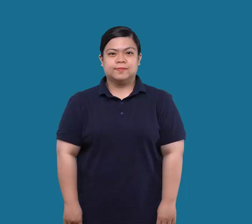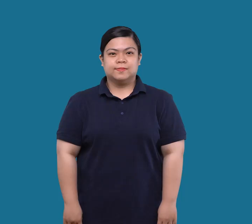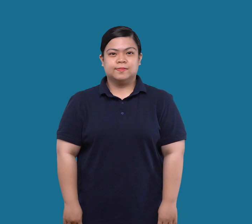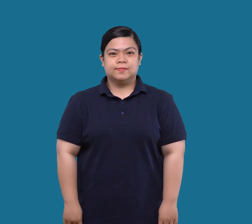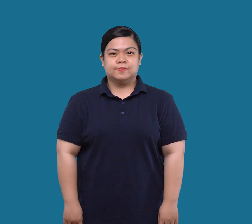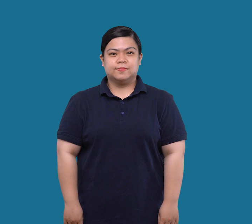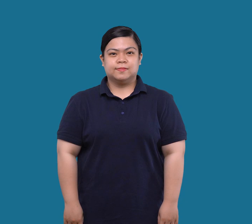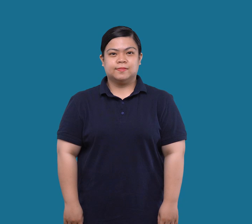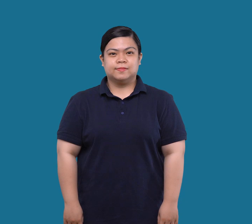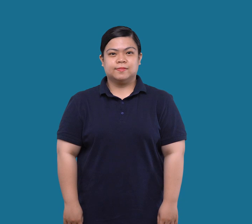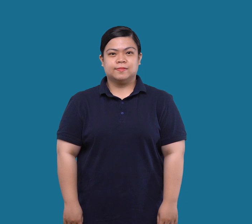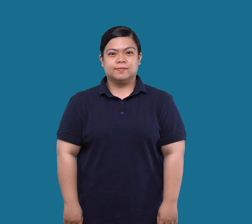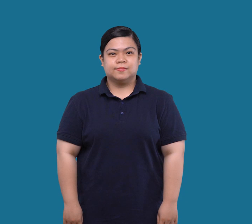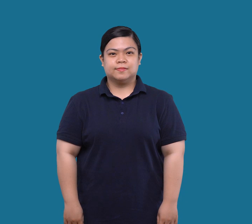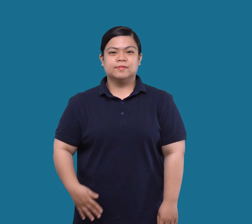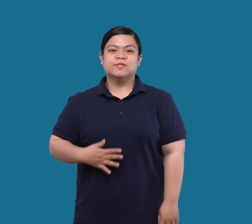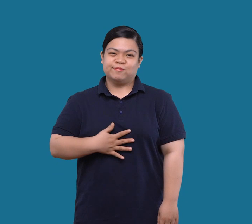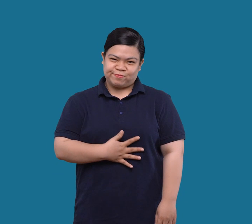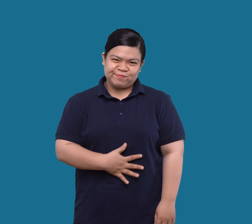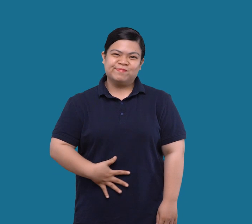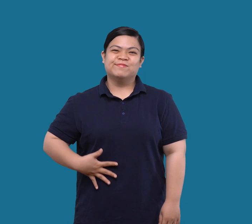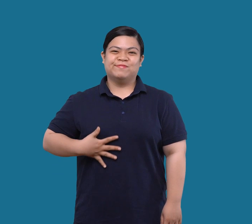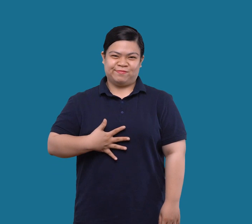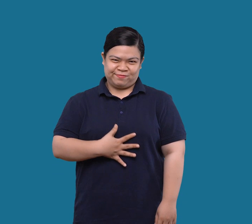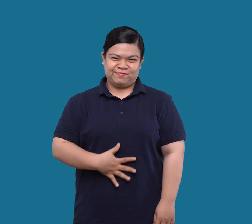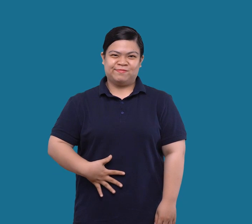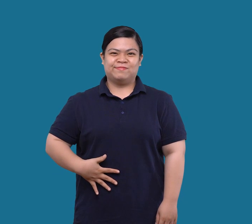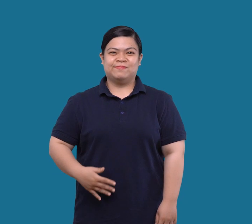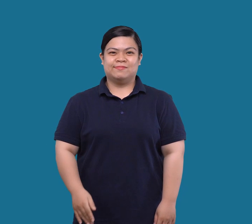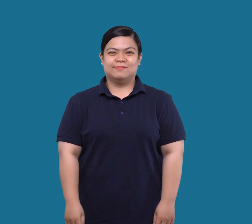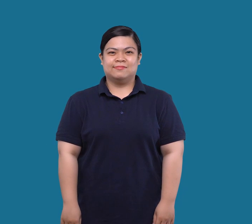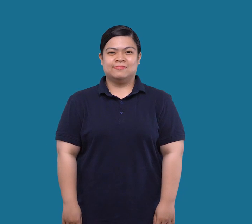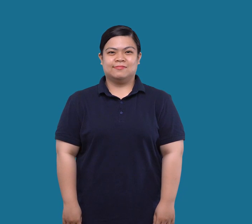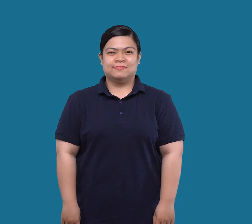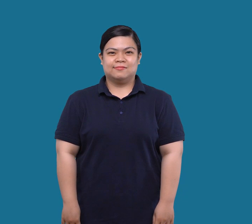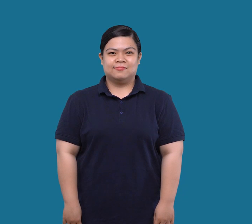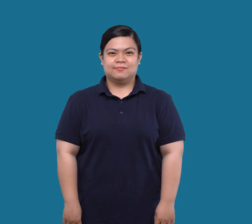hài lòng